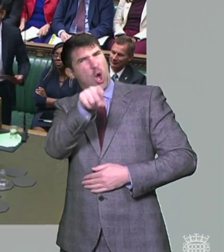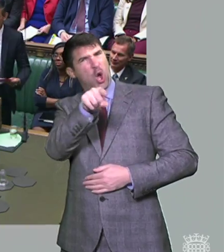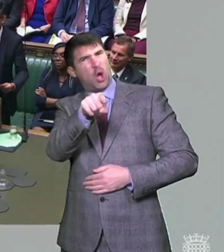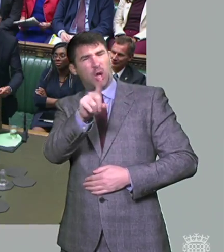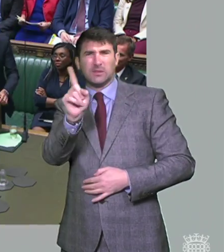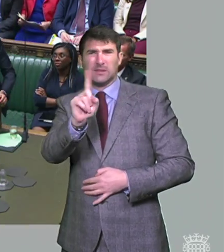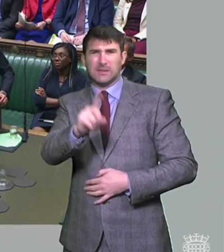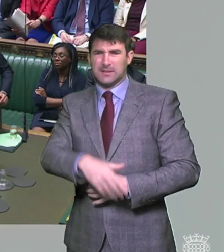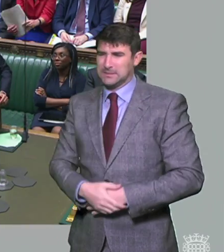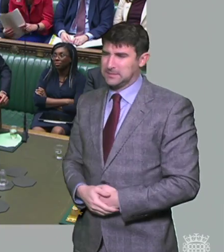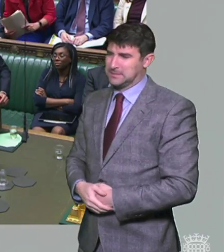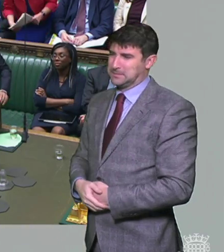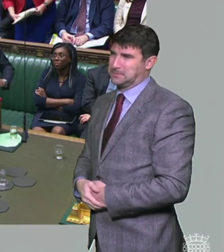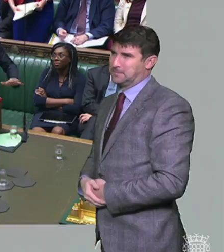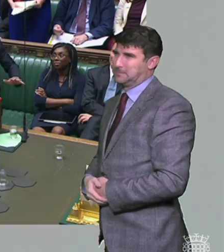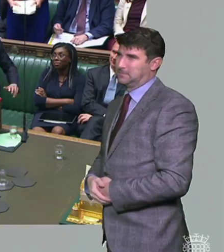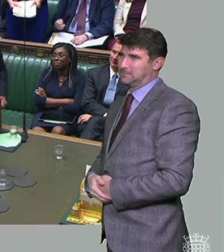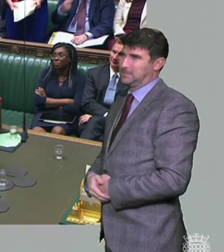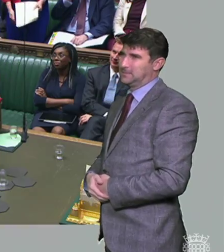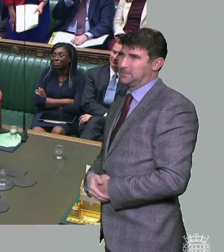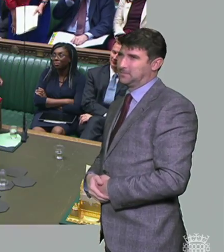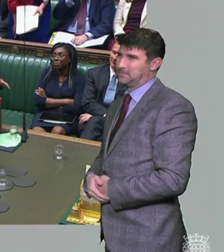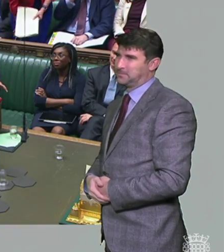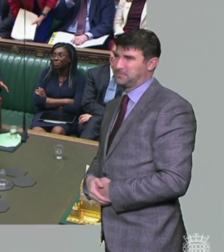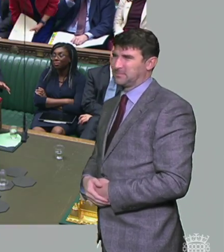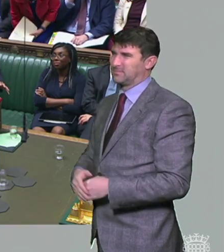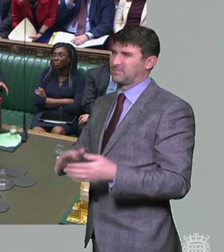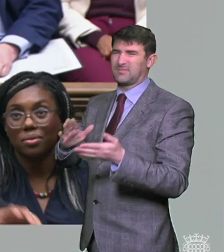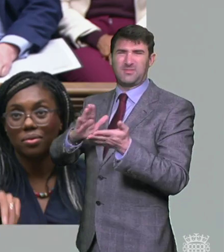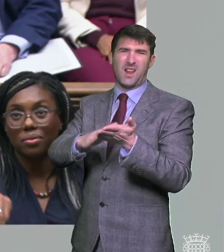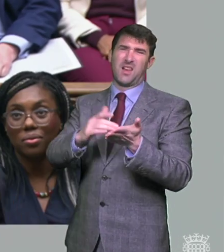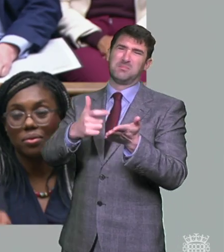I just addressed the issue of the Home Secretary.